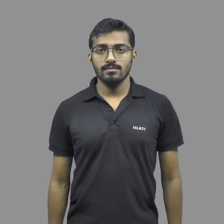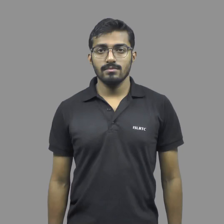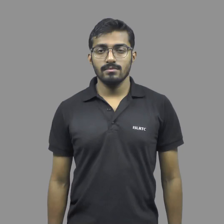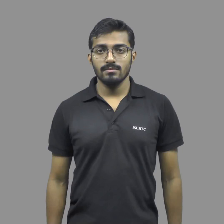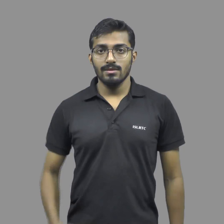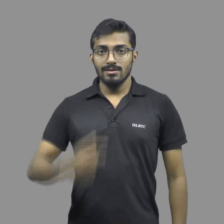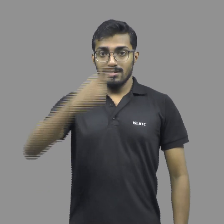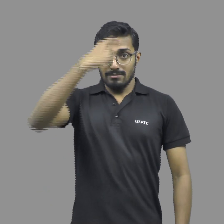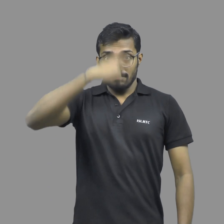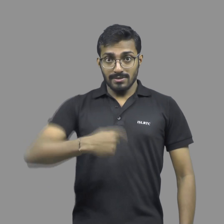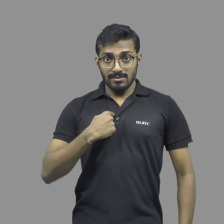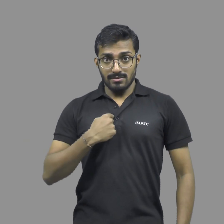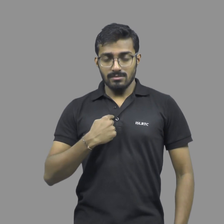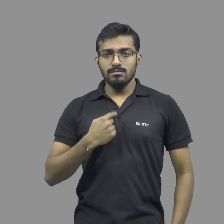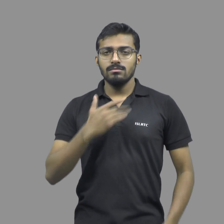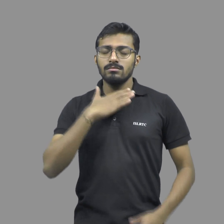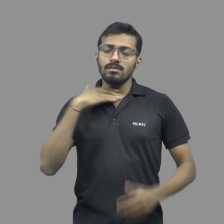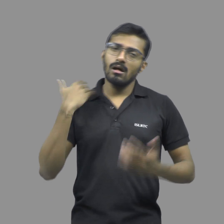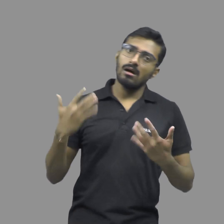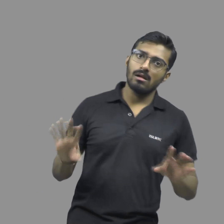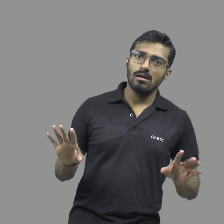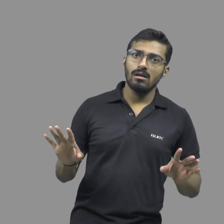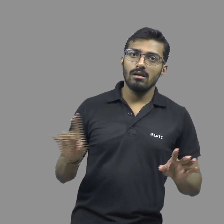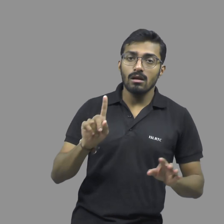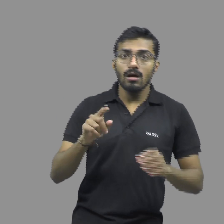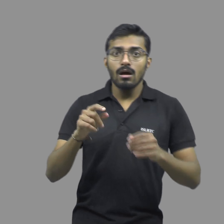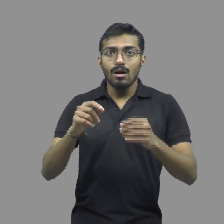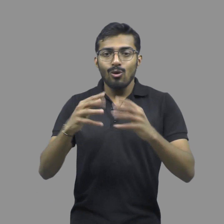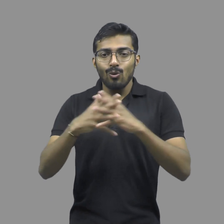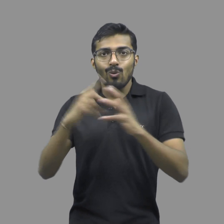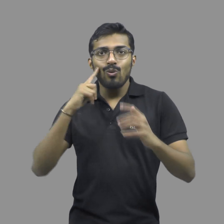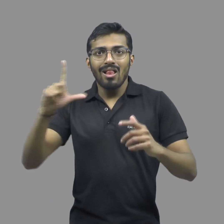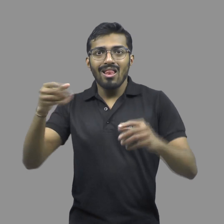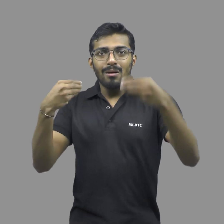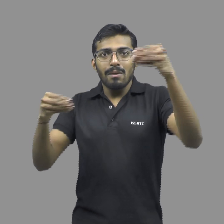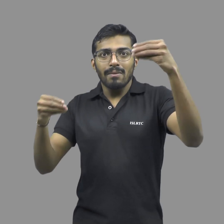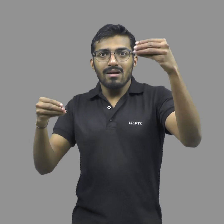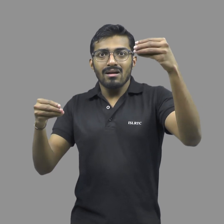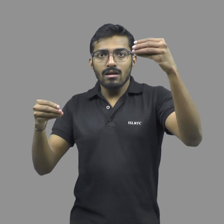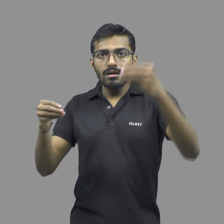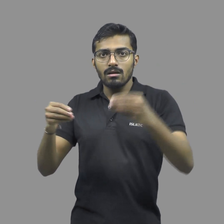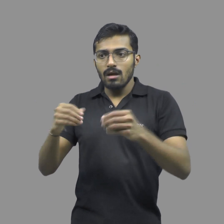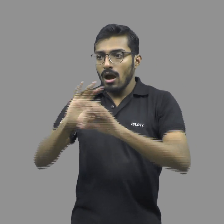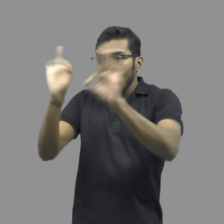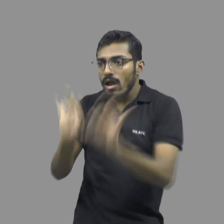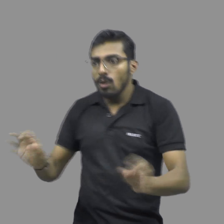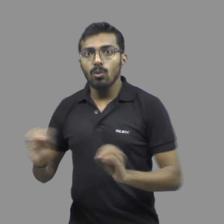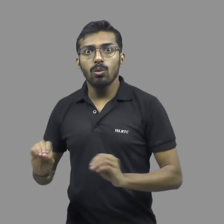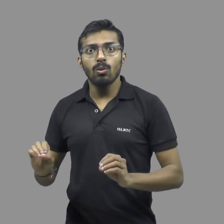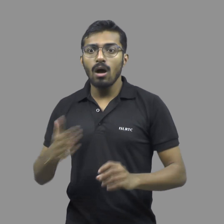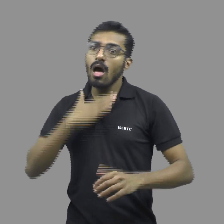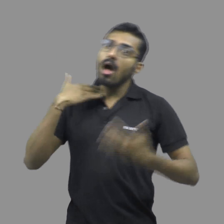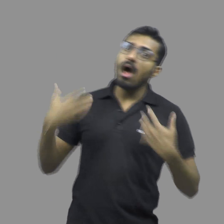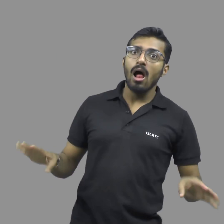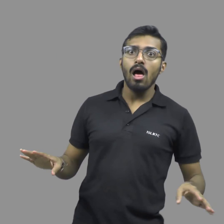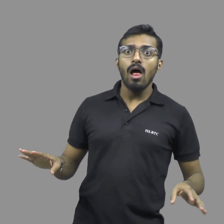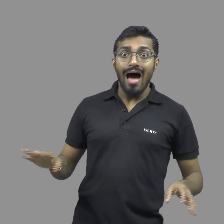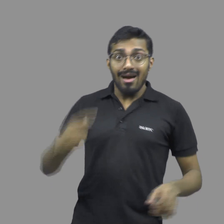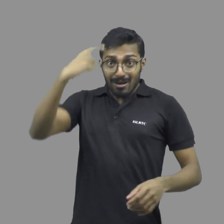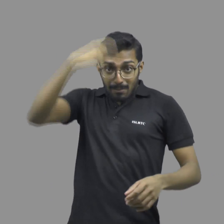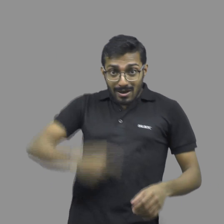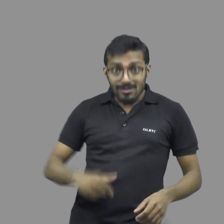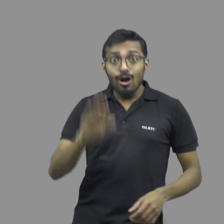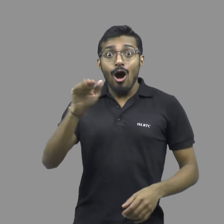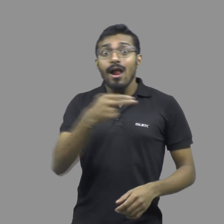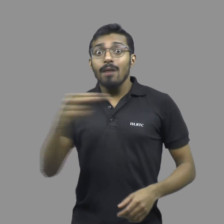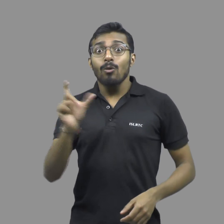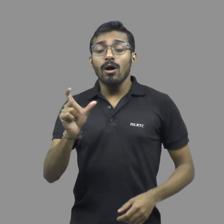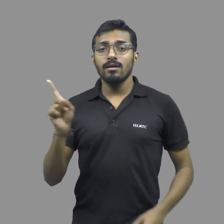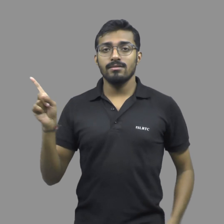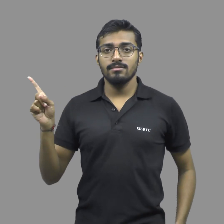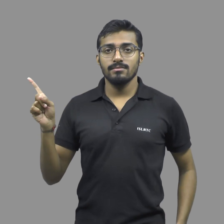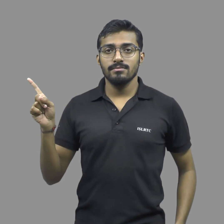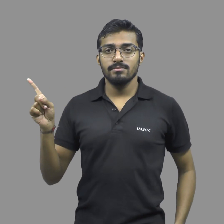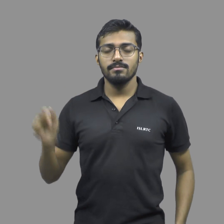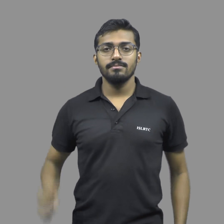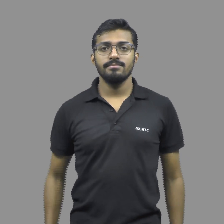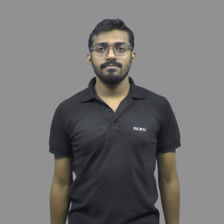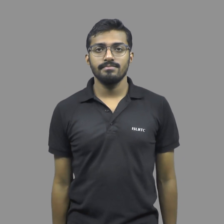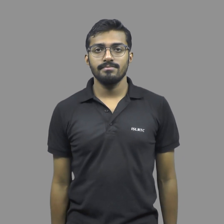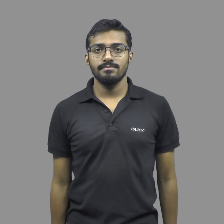Intestate